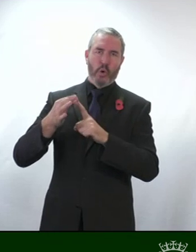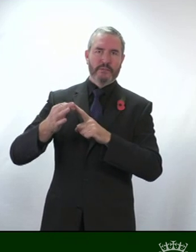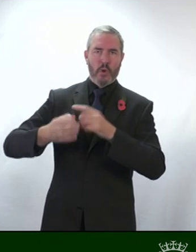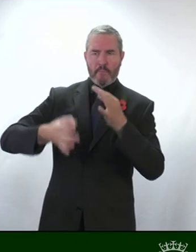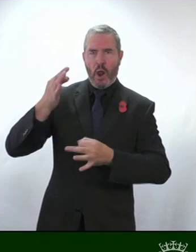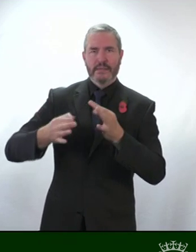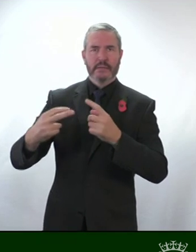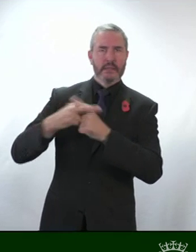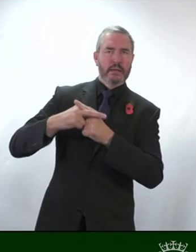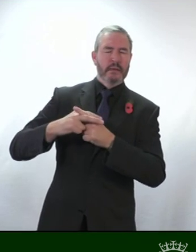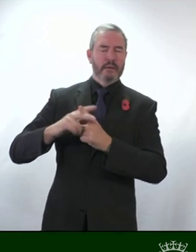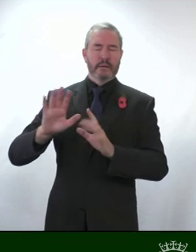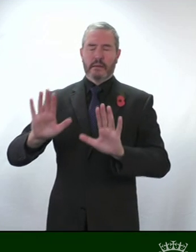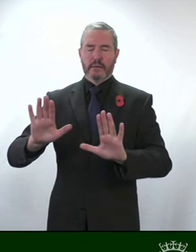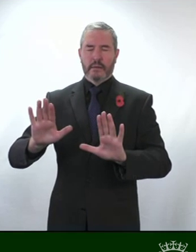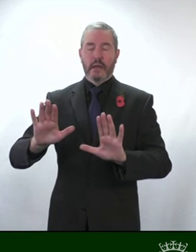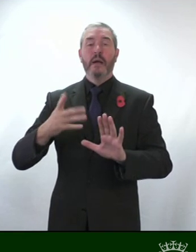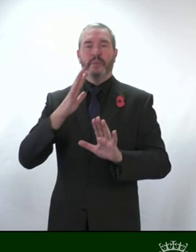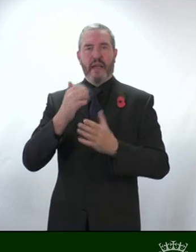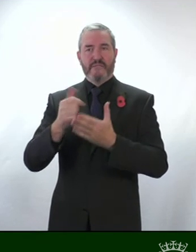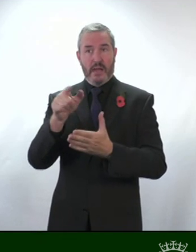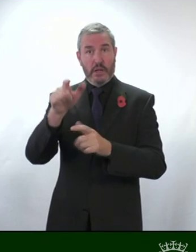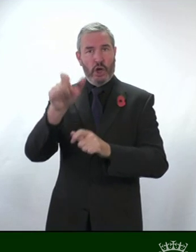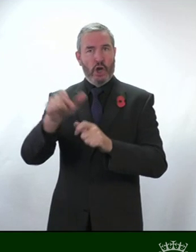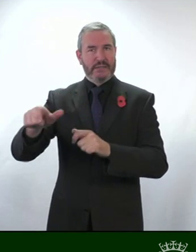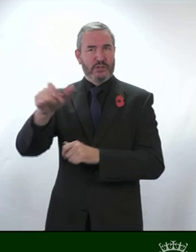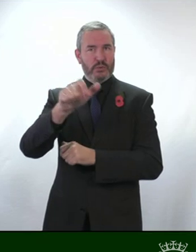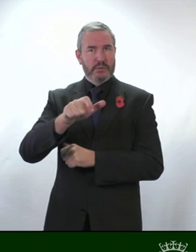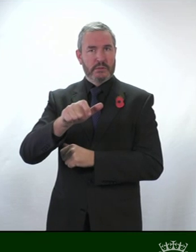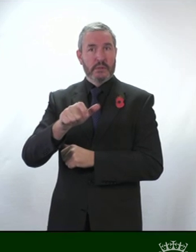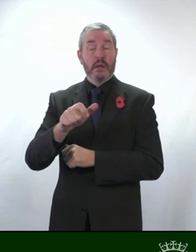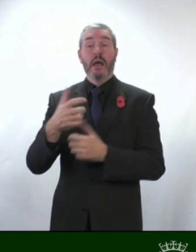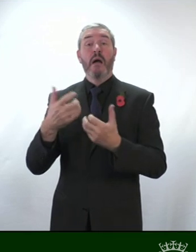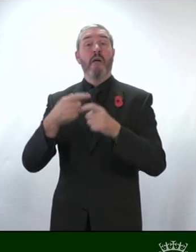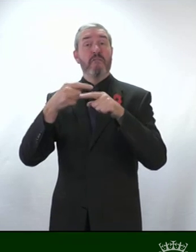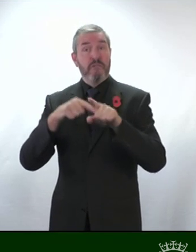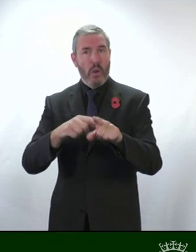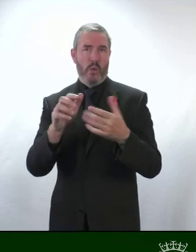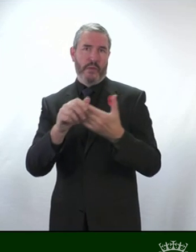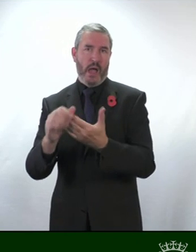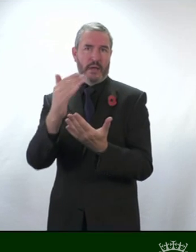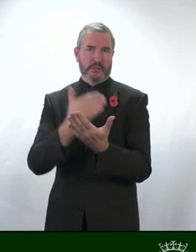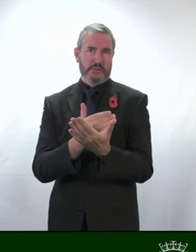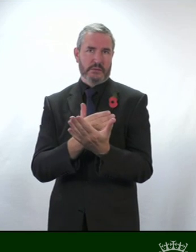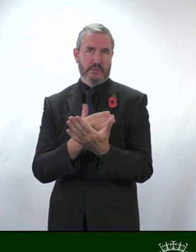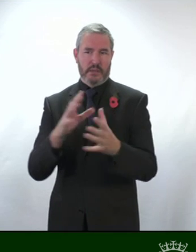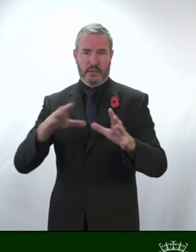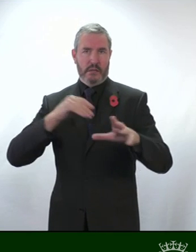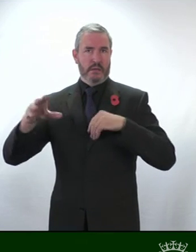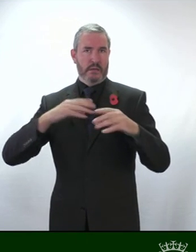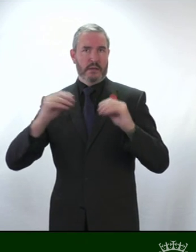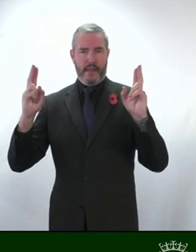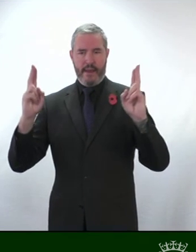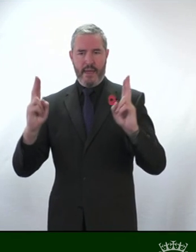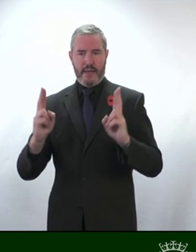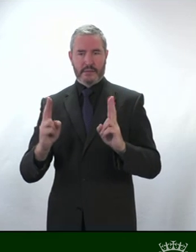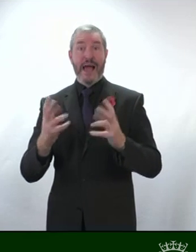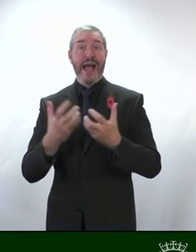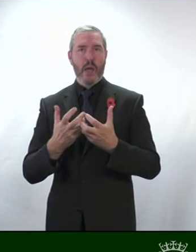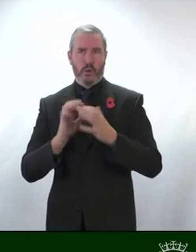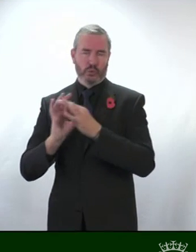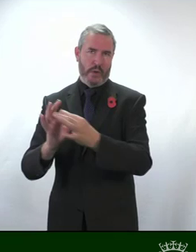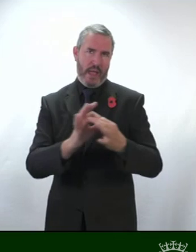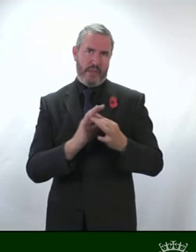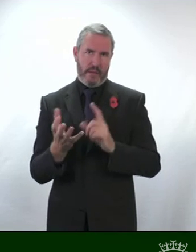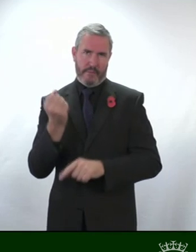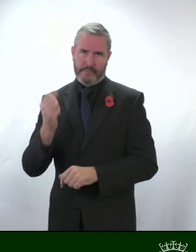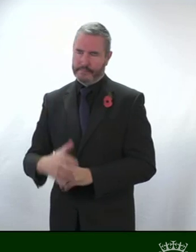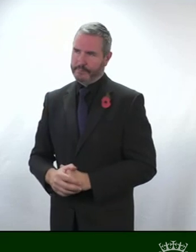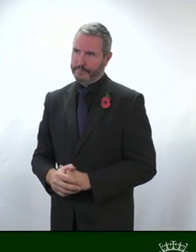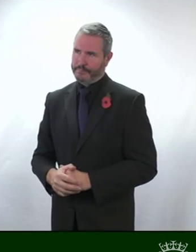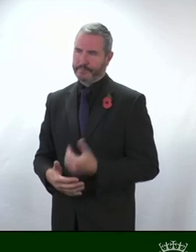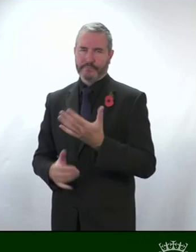The best thing would be to advise her constituents on what to do: follow the guidance, and get the virus down—and let us all do it together.